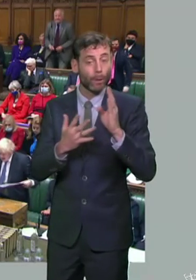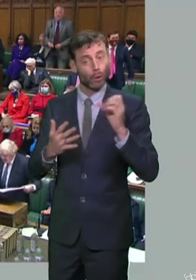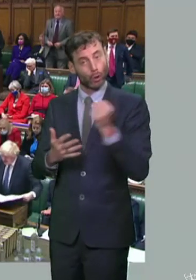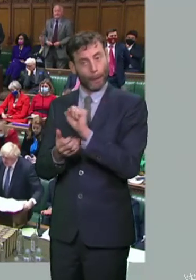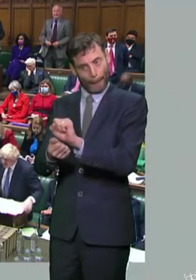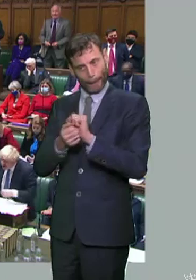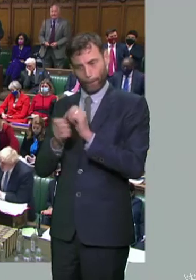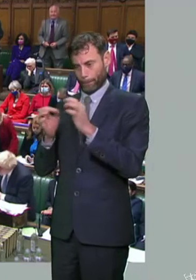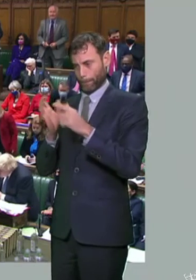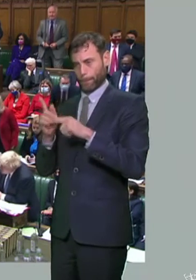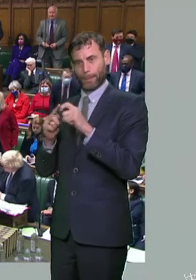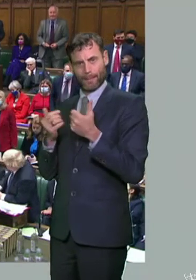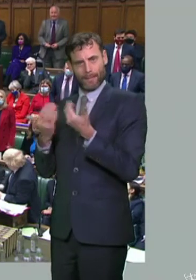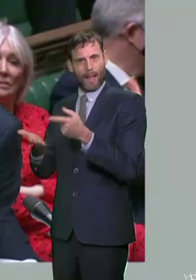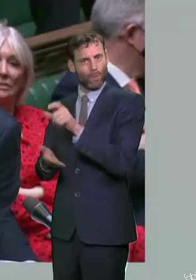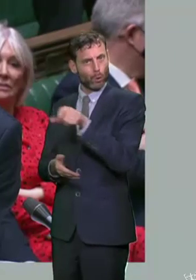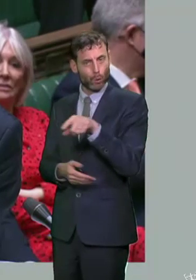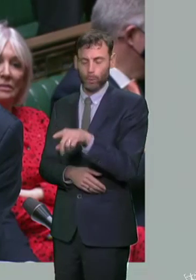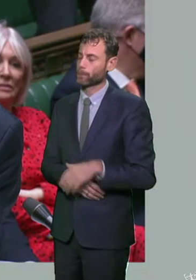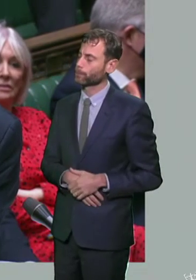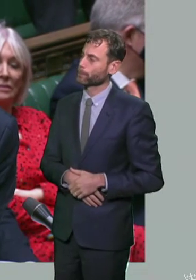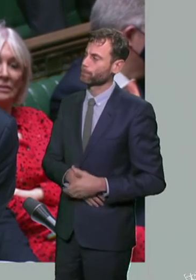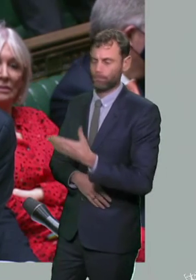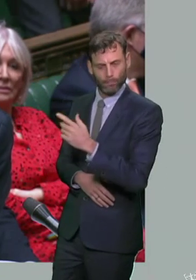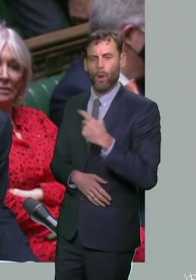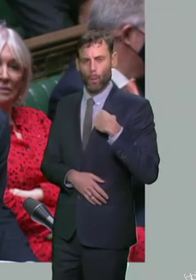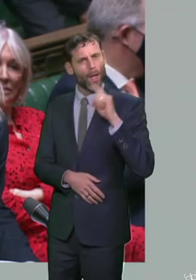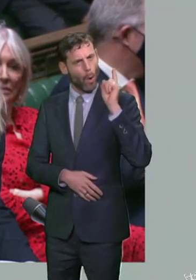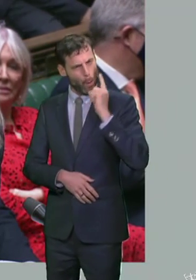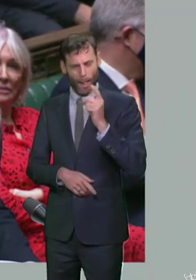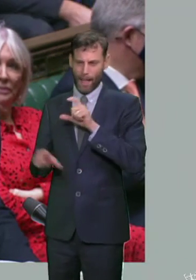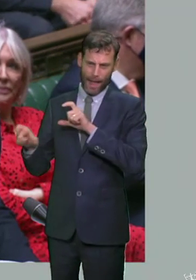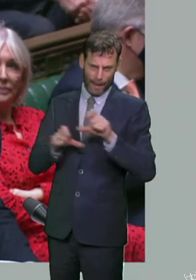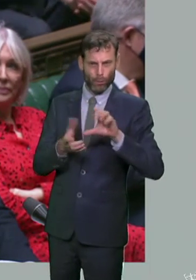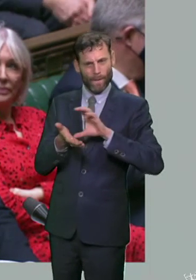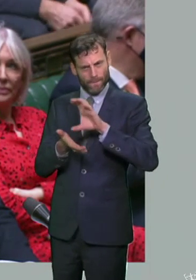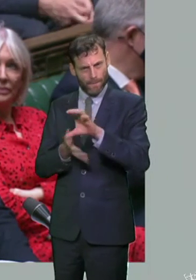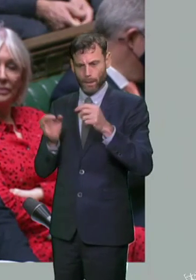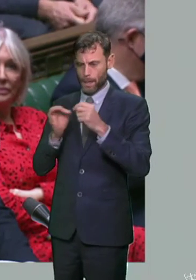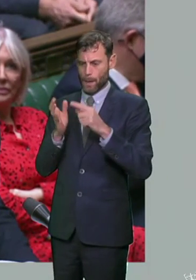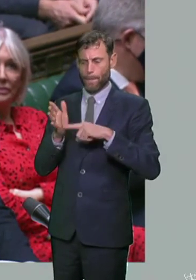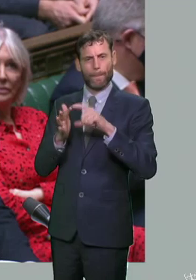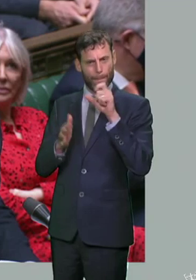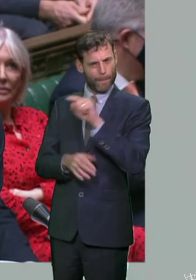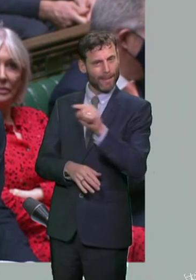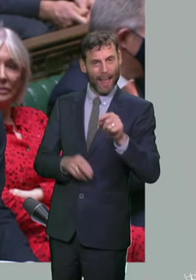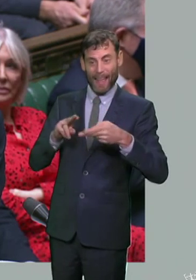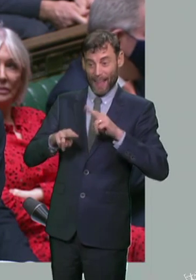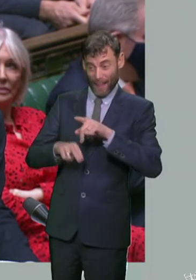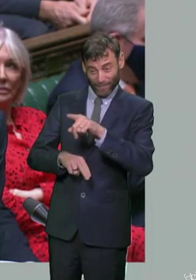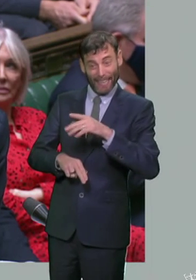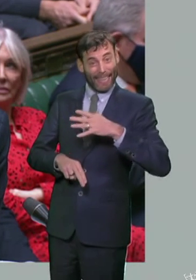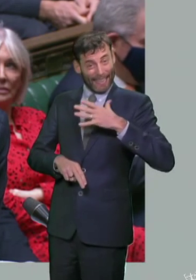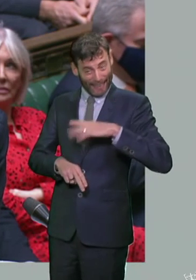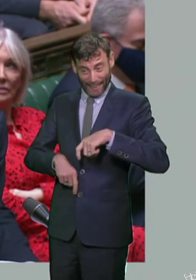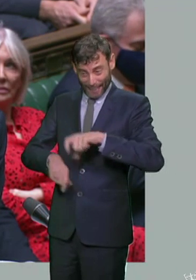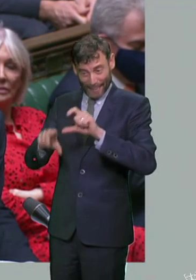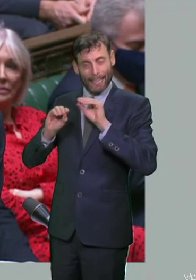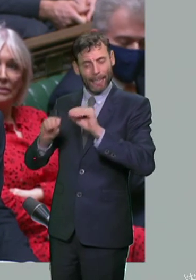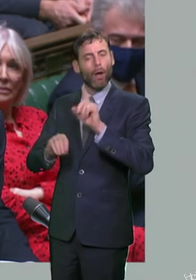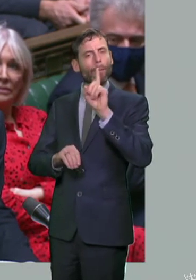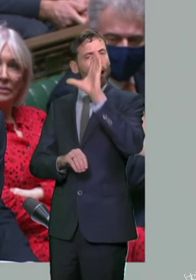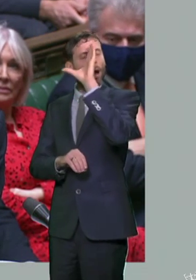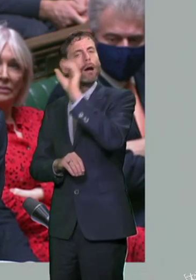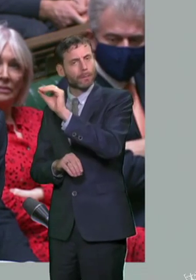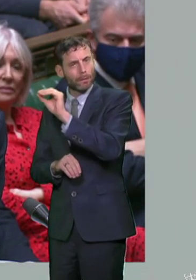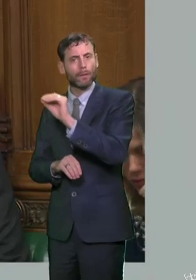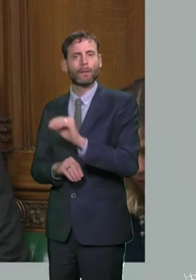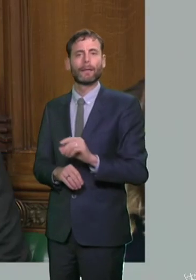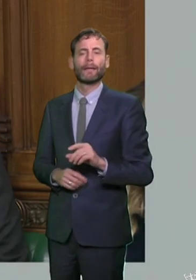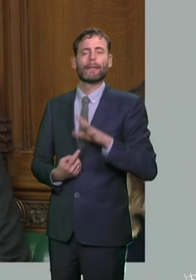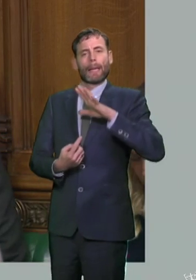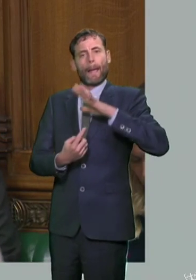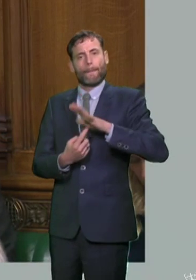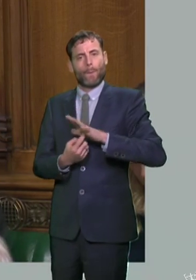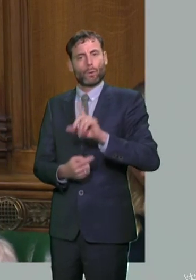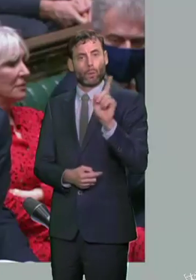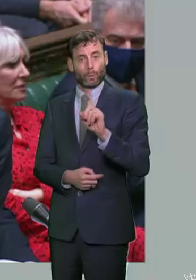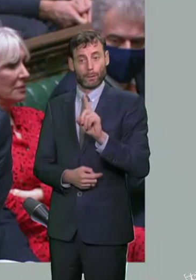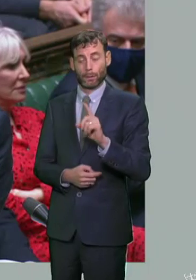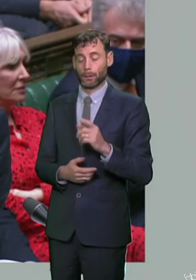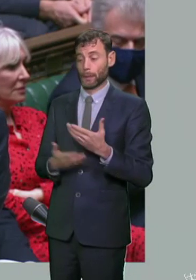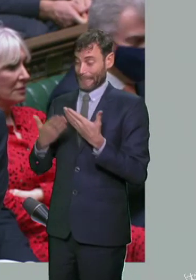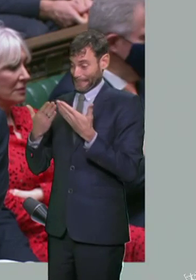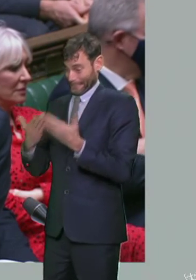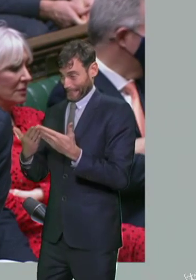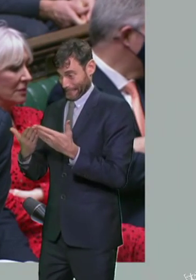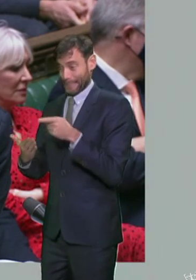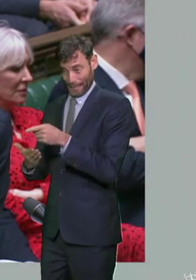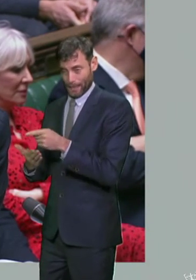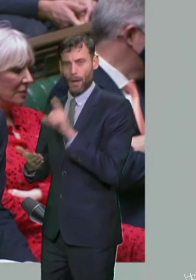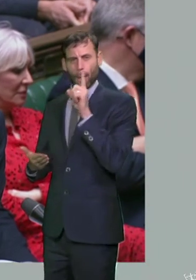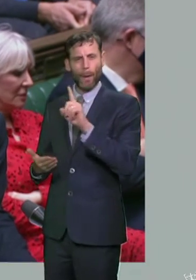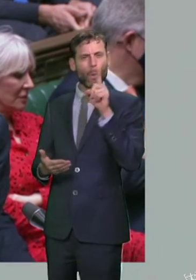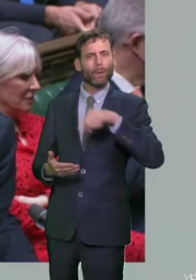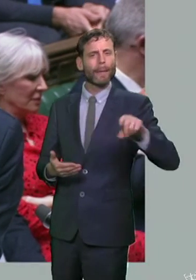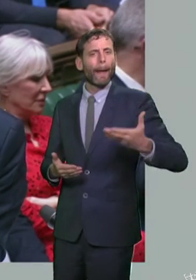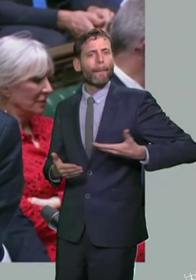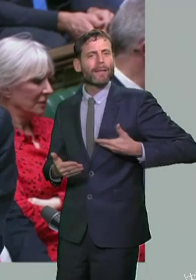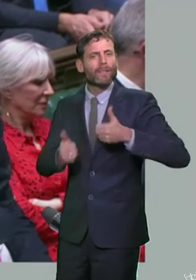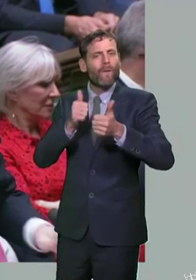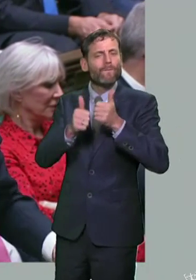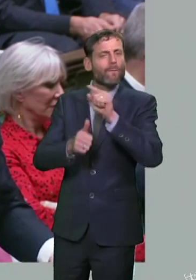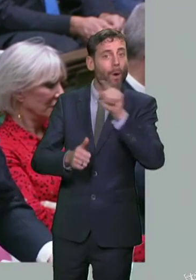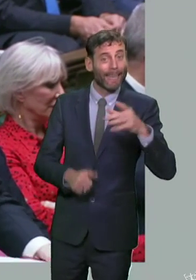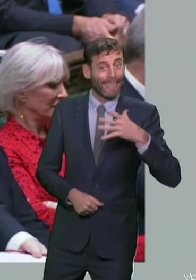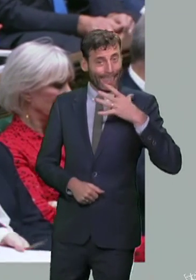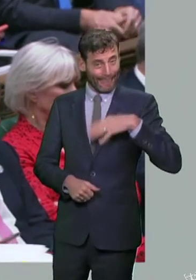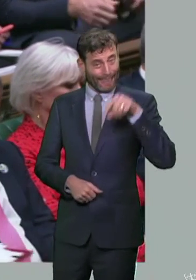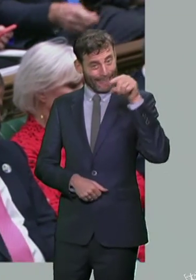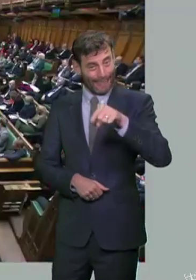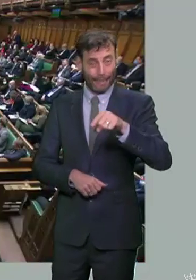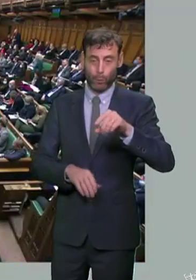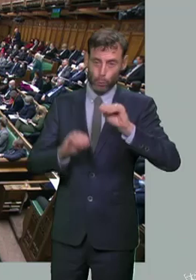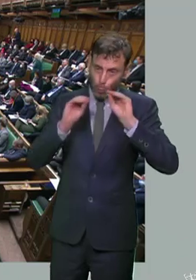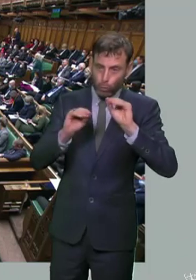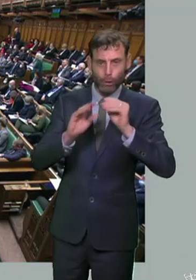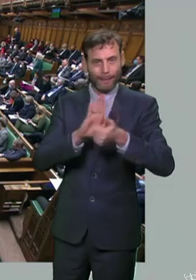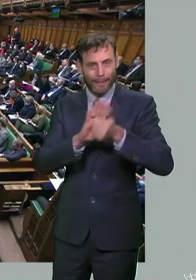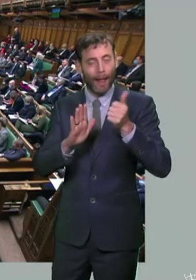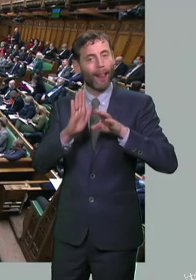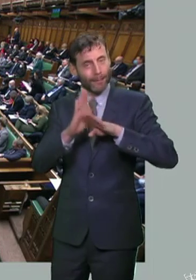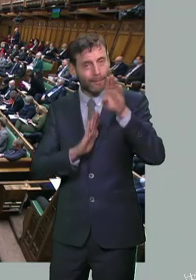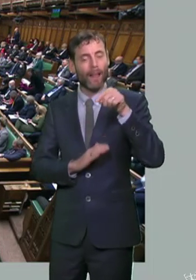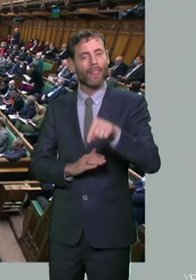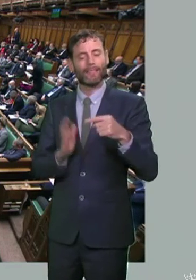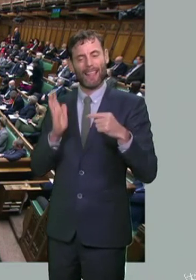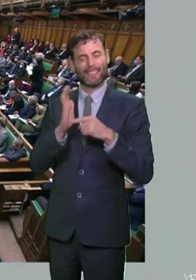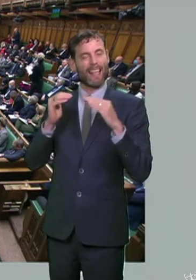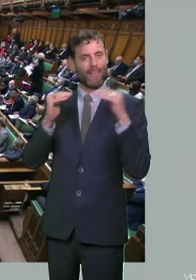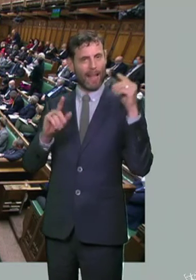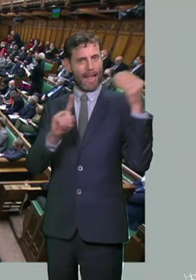Yes, we will continue to fund some BTECs where there is a clear need for them, but I must stress that we have to close the gap between the things that people study and the needs of business and employers, and that is what T-levels are designed to do.